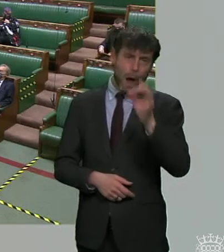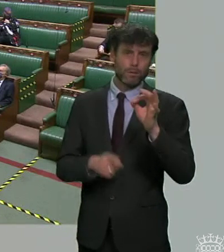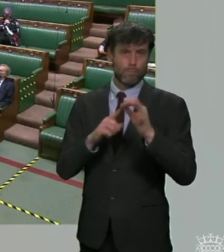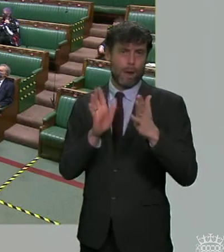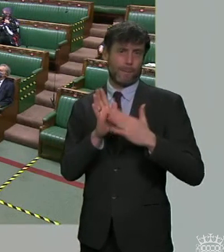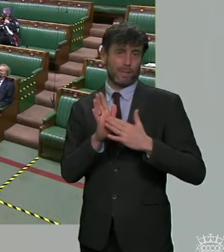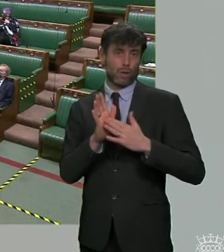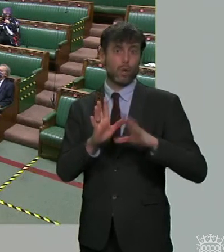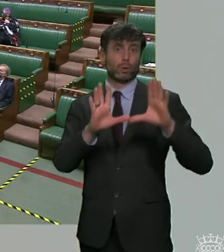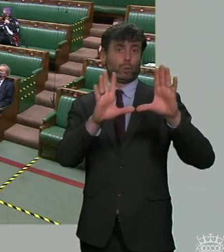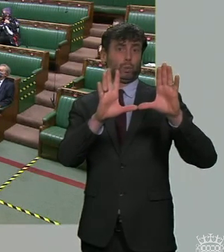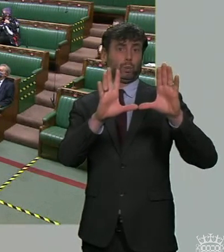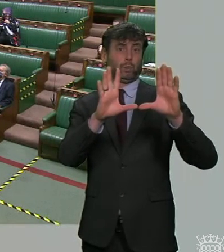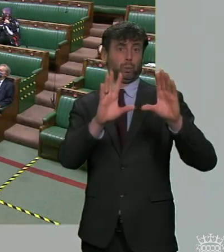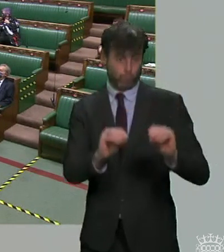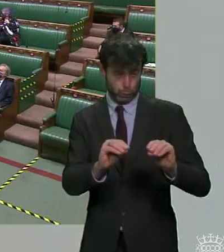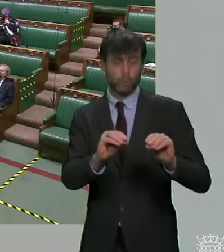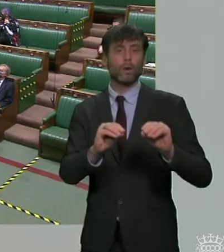May I just remind Members not to use “you”?